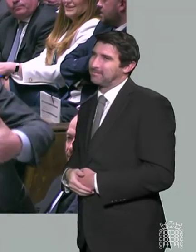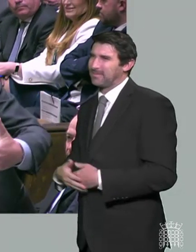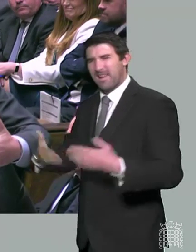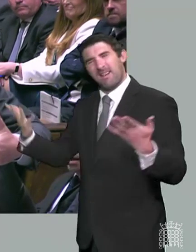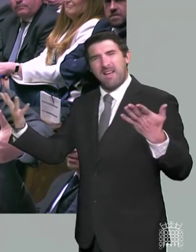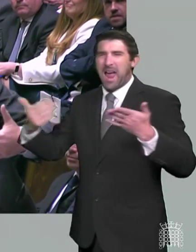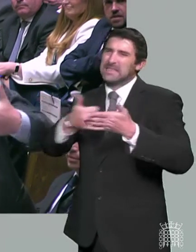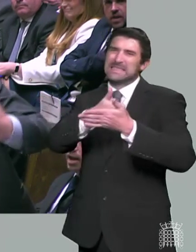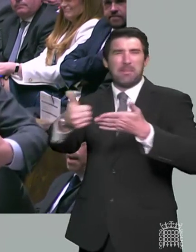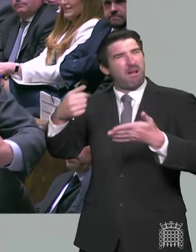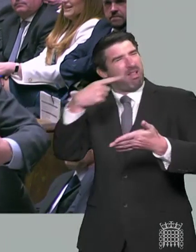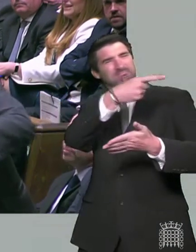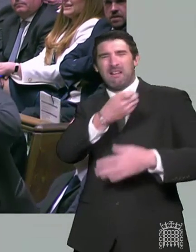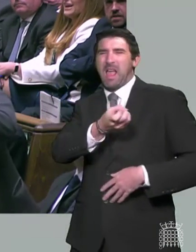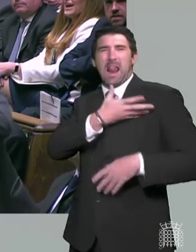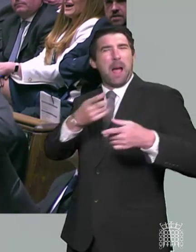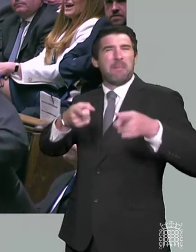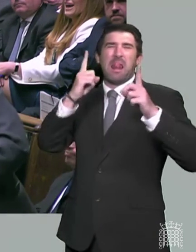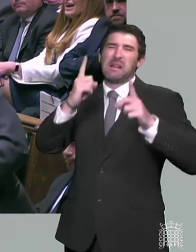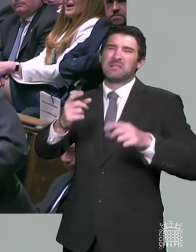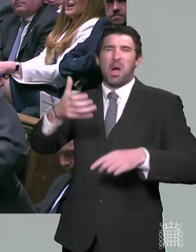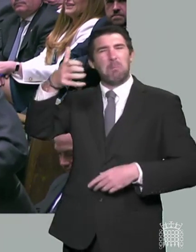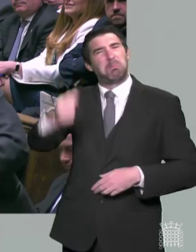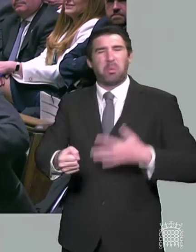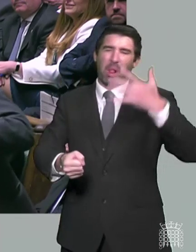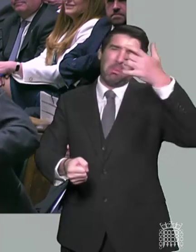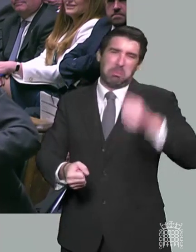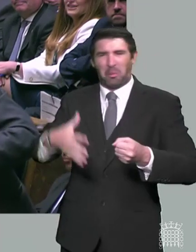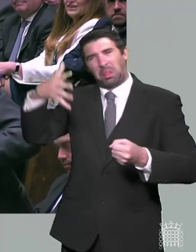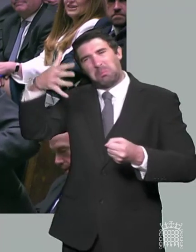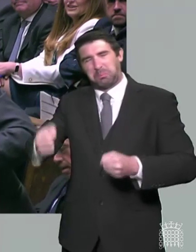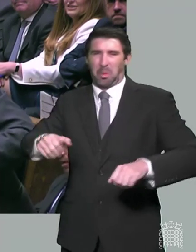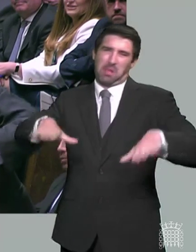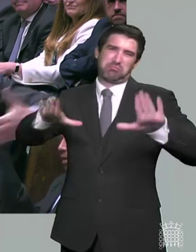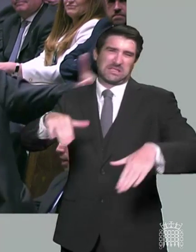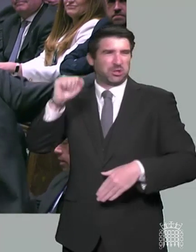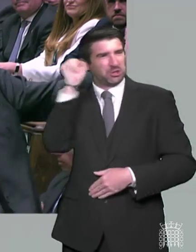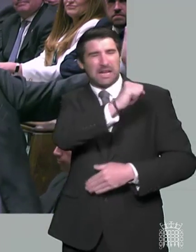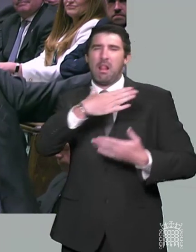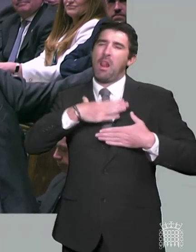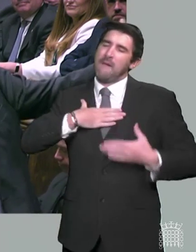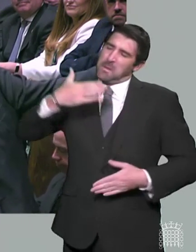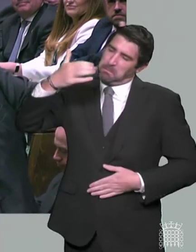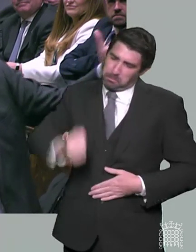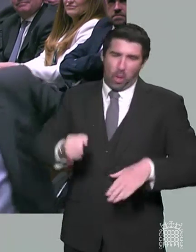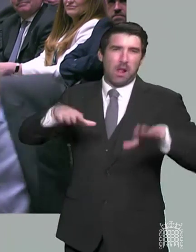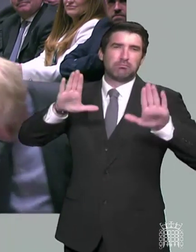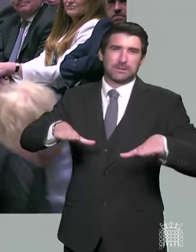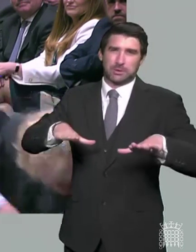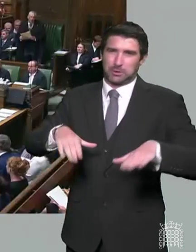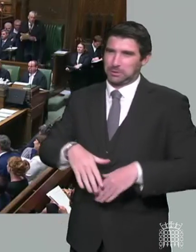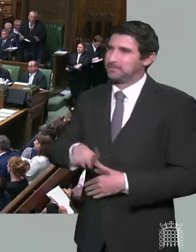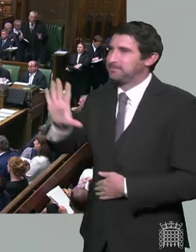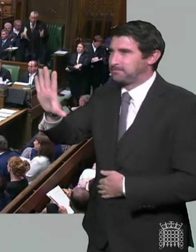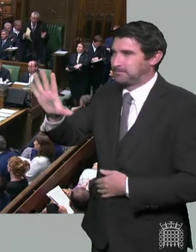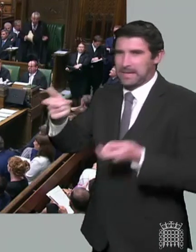We have got the highest employment—the highest payroll employment—